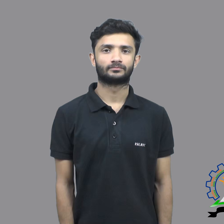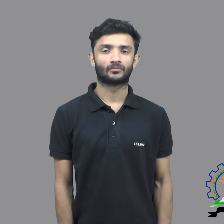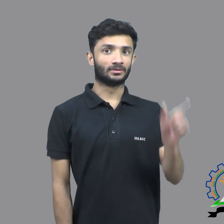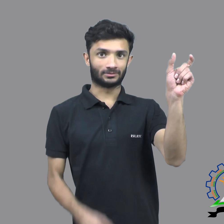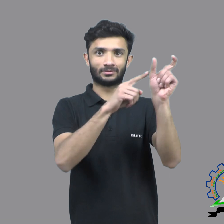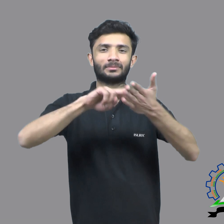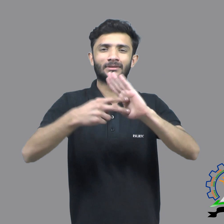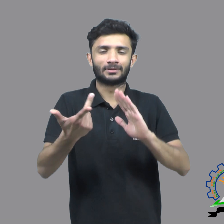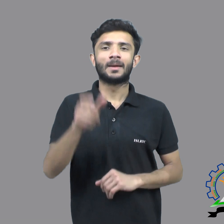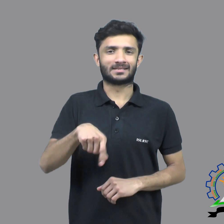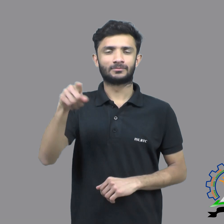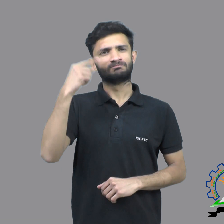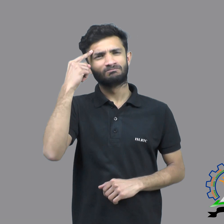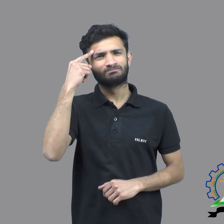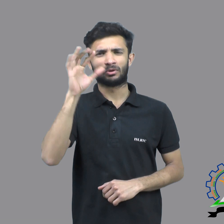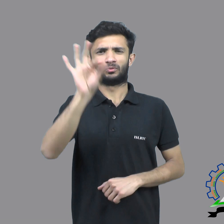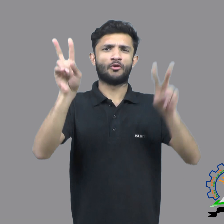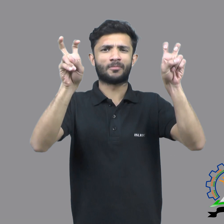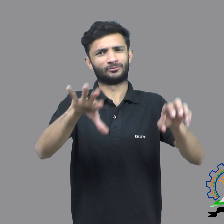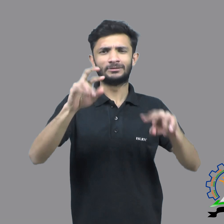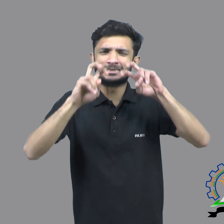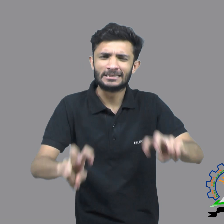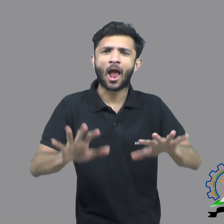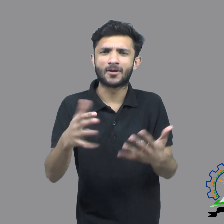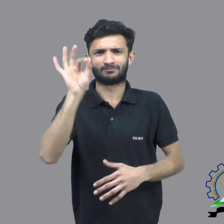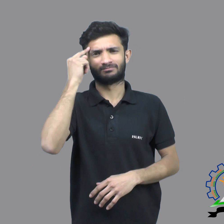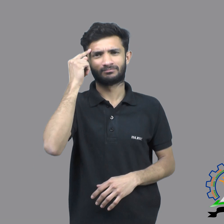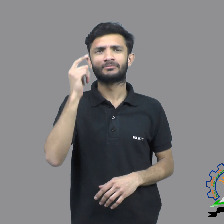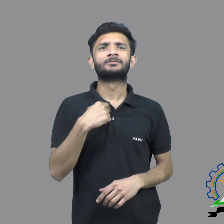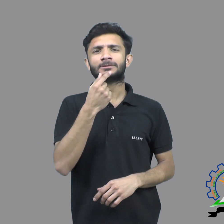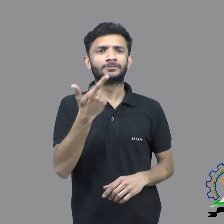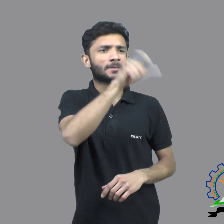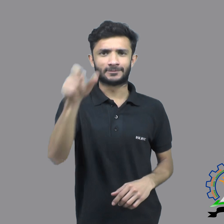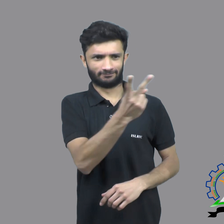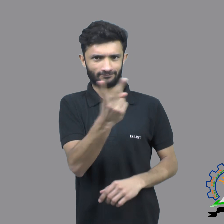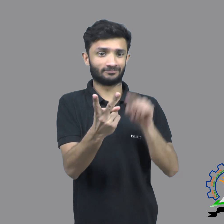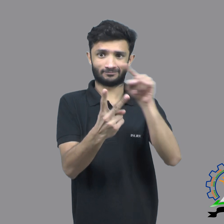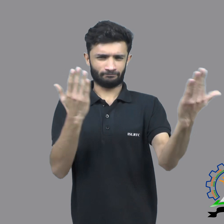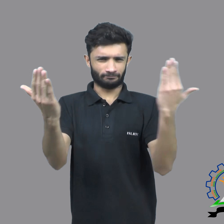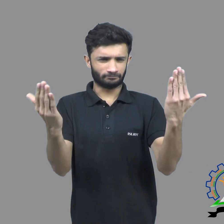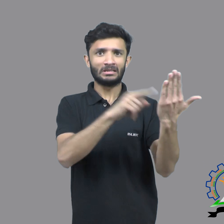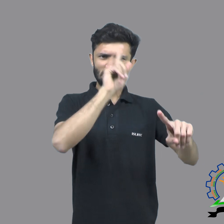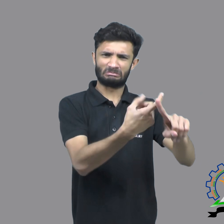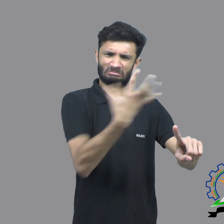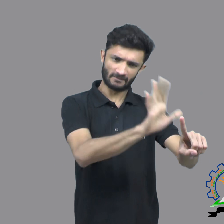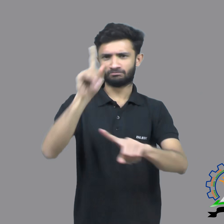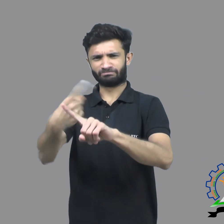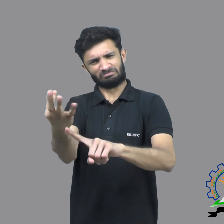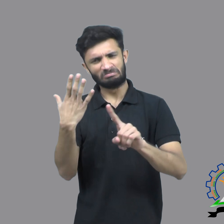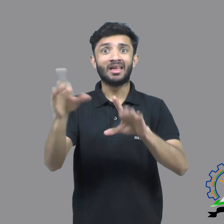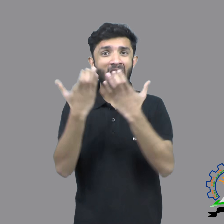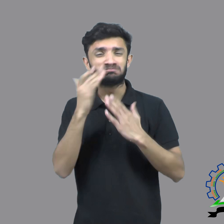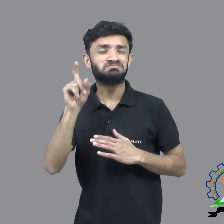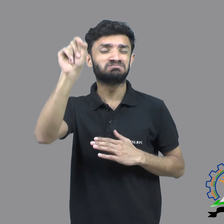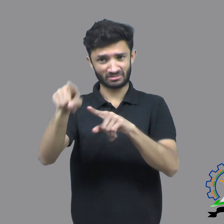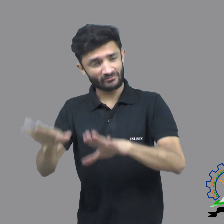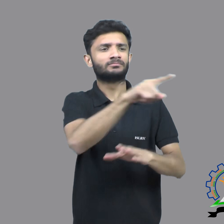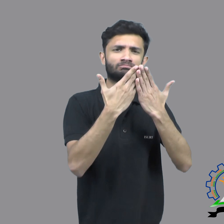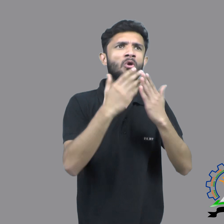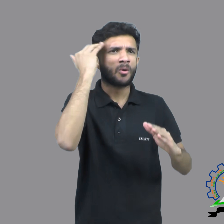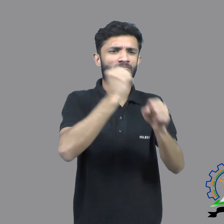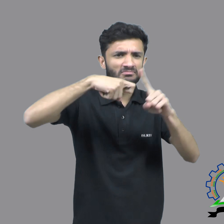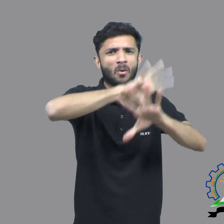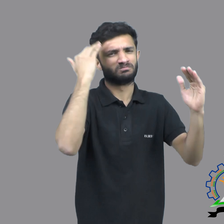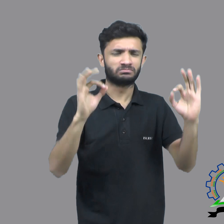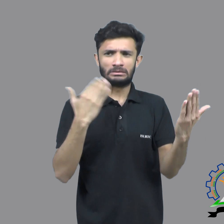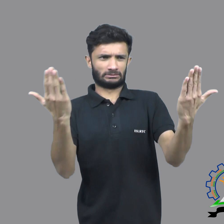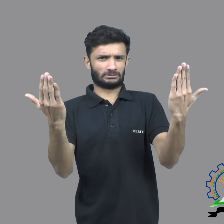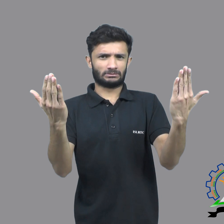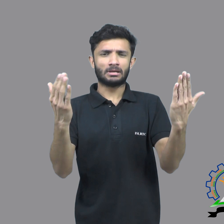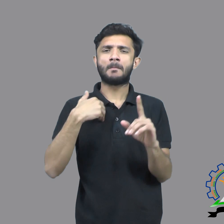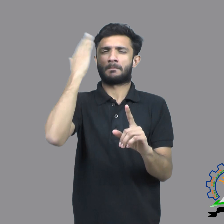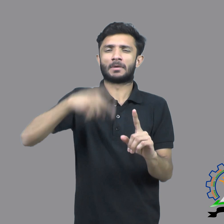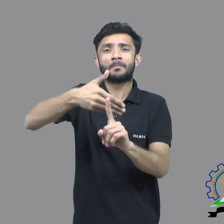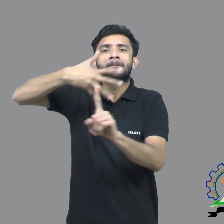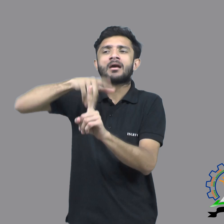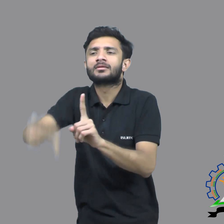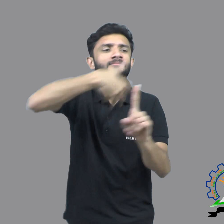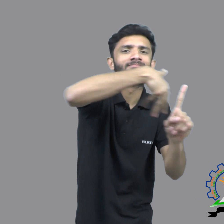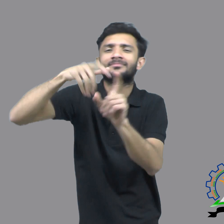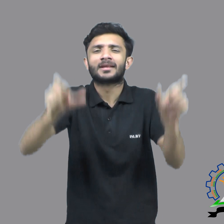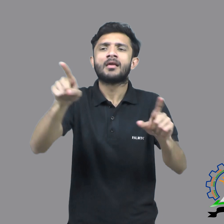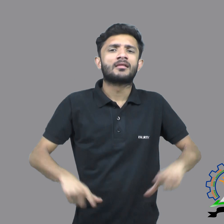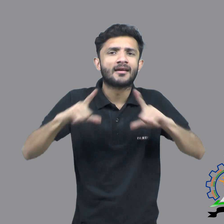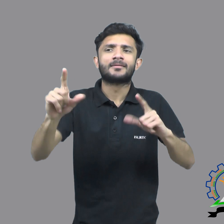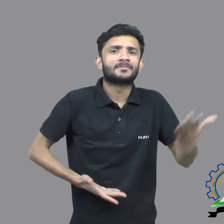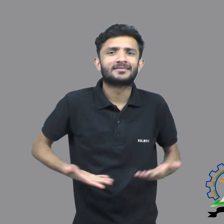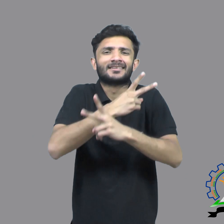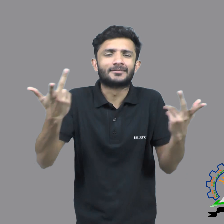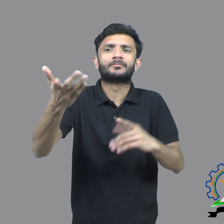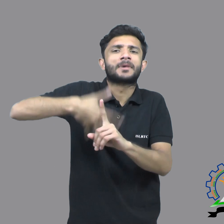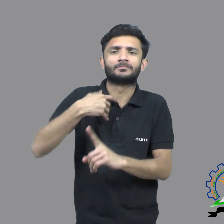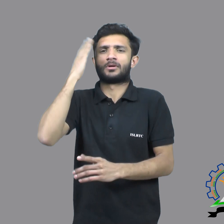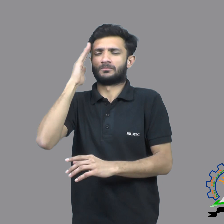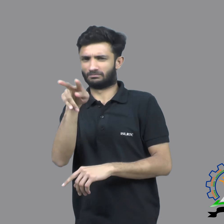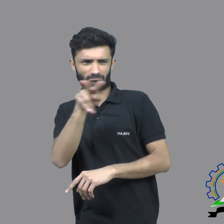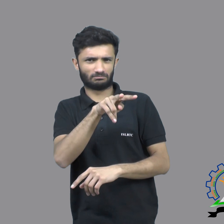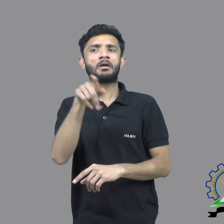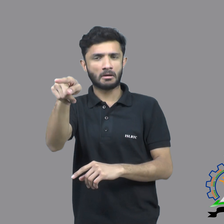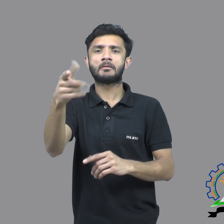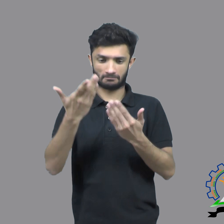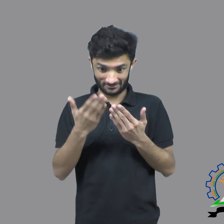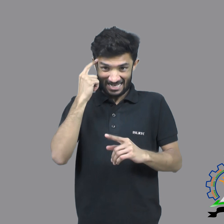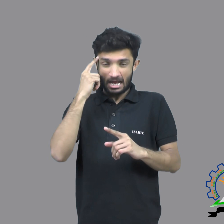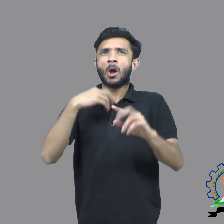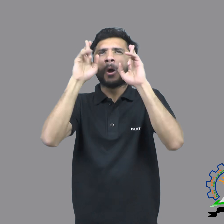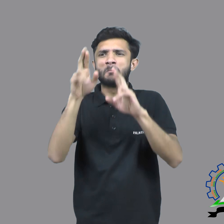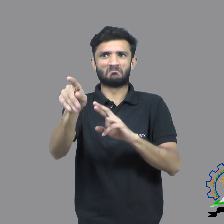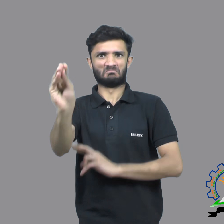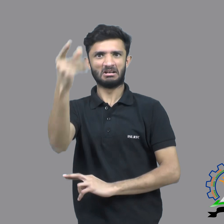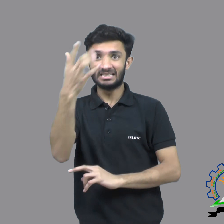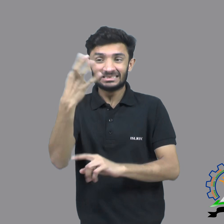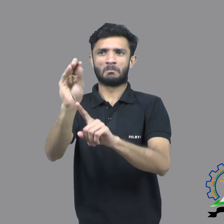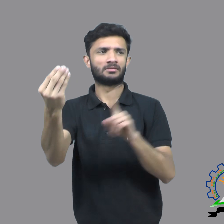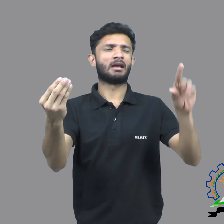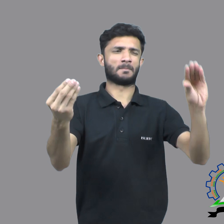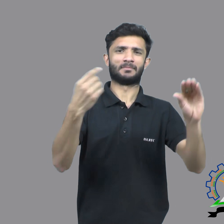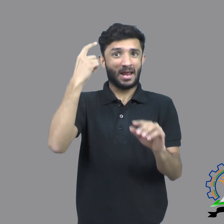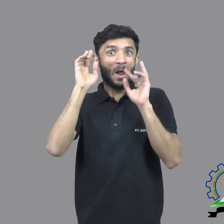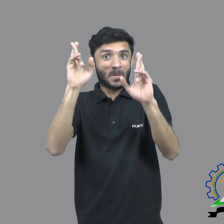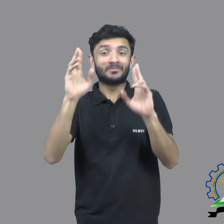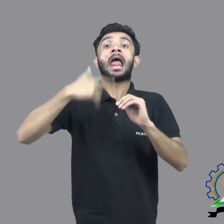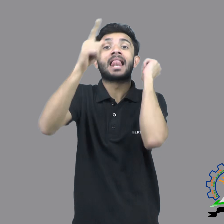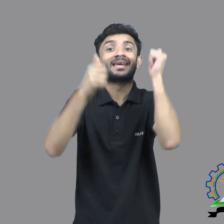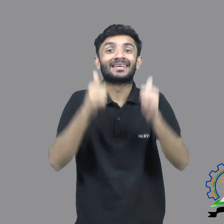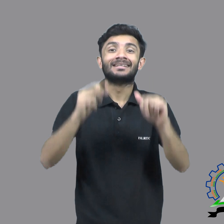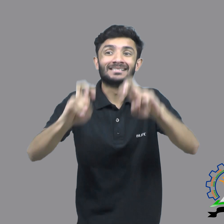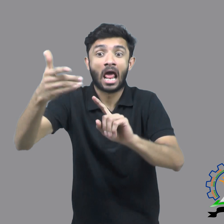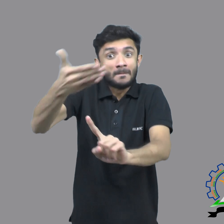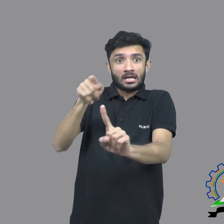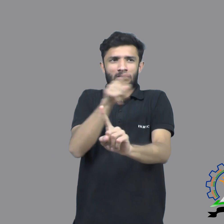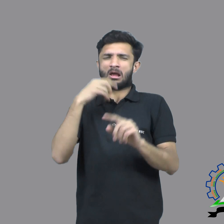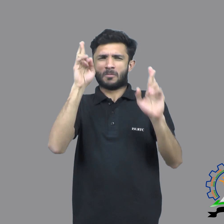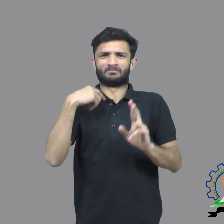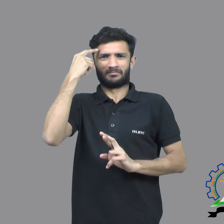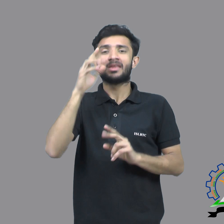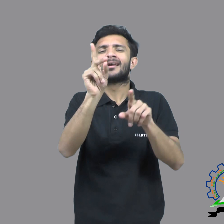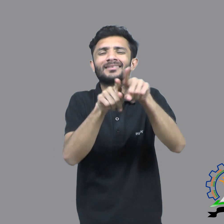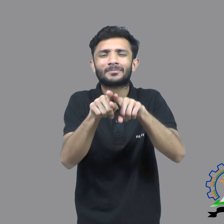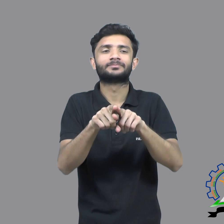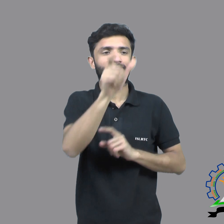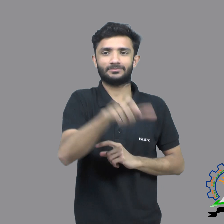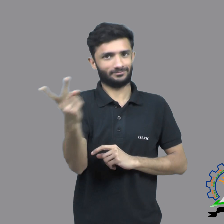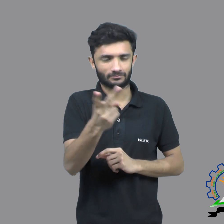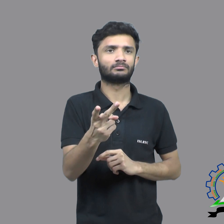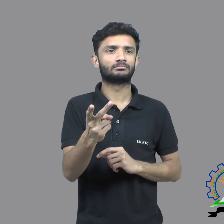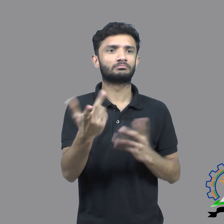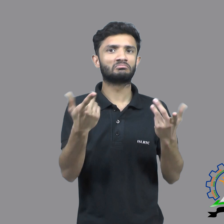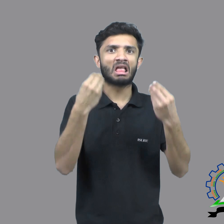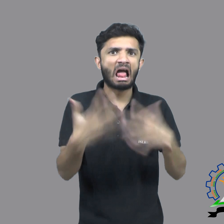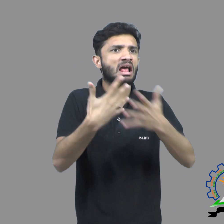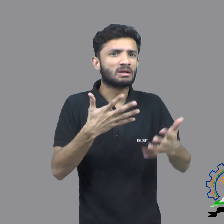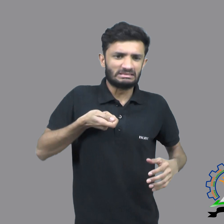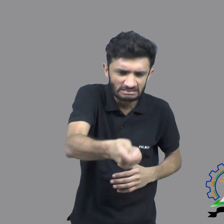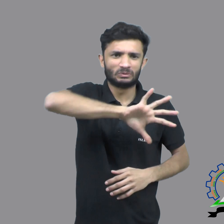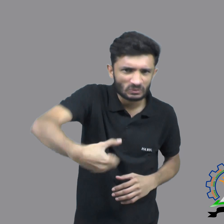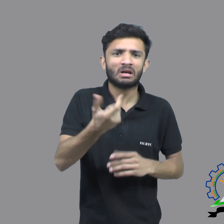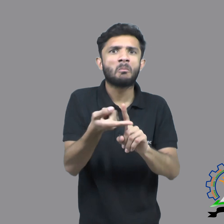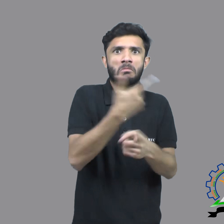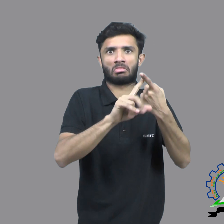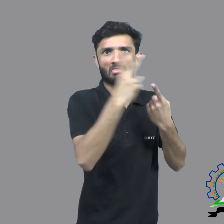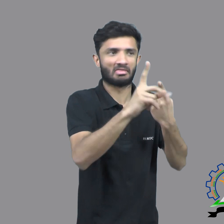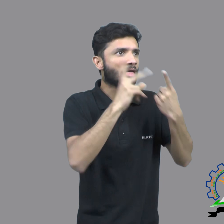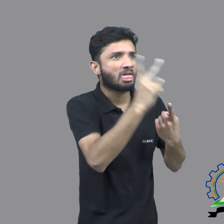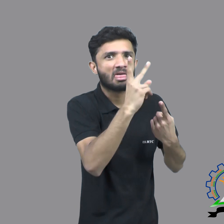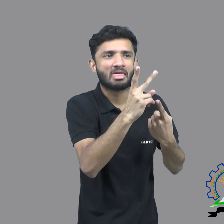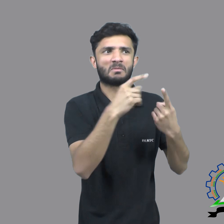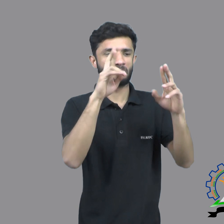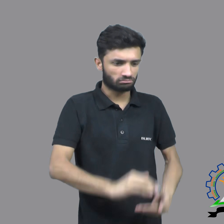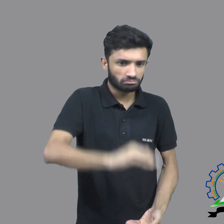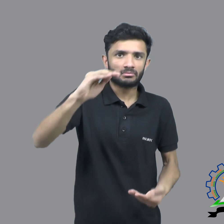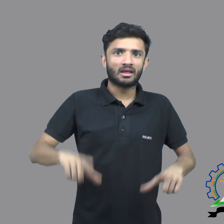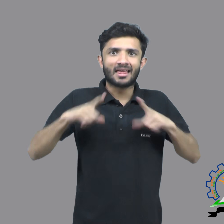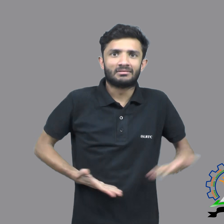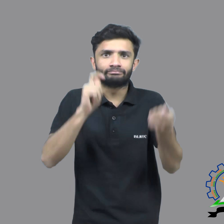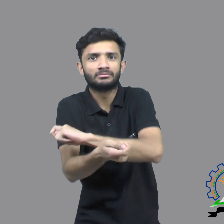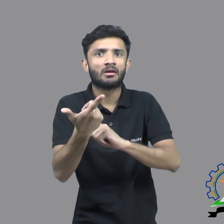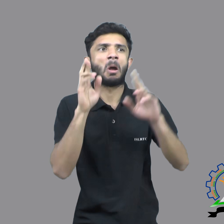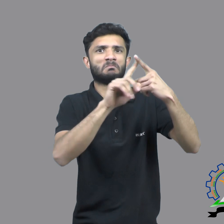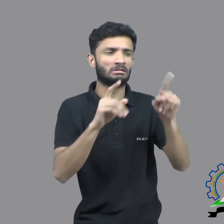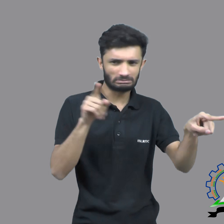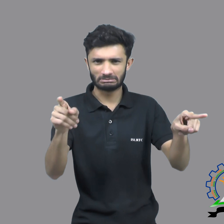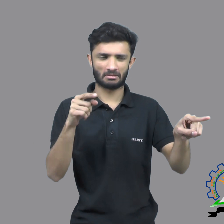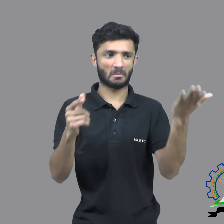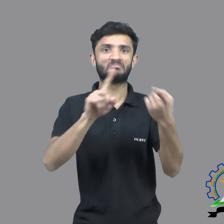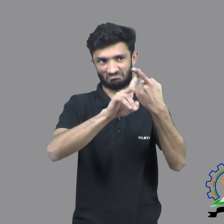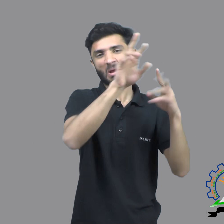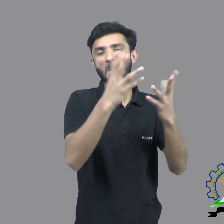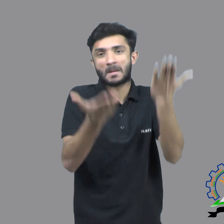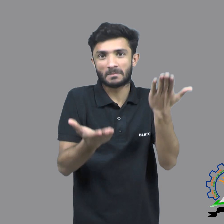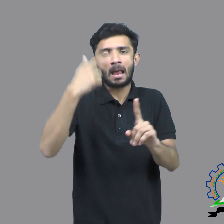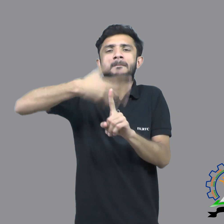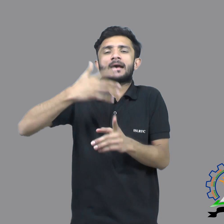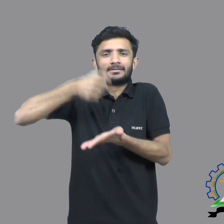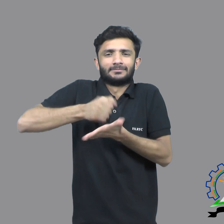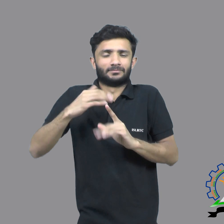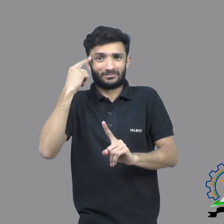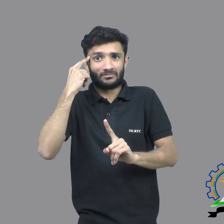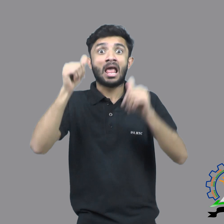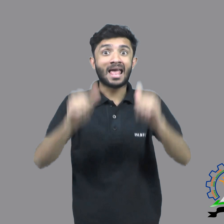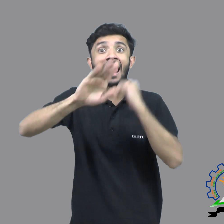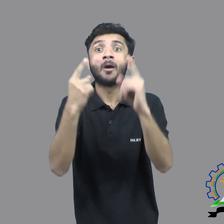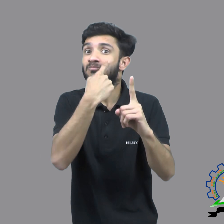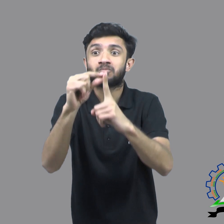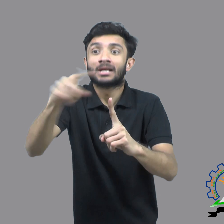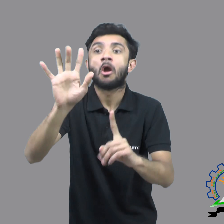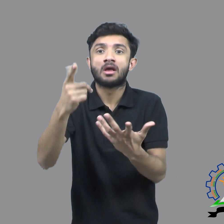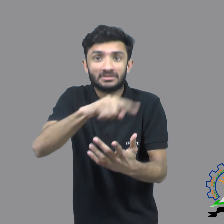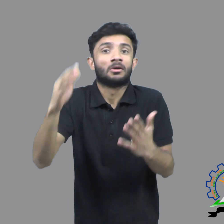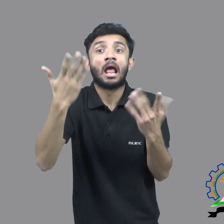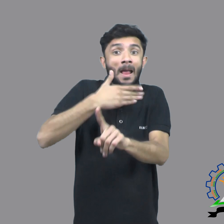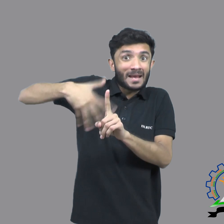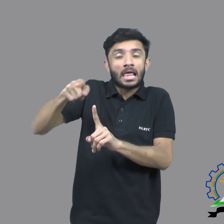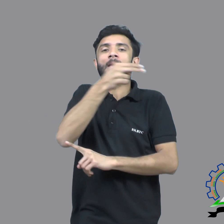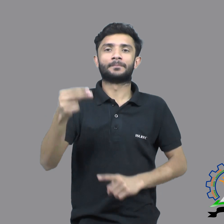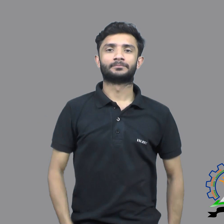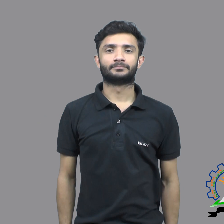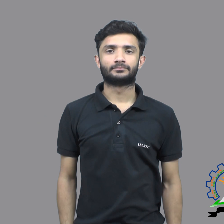Hypothesis